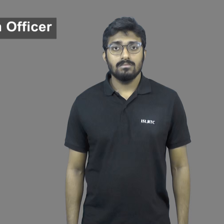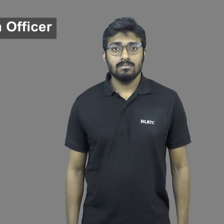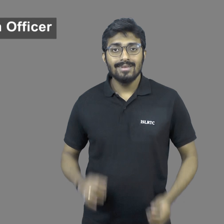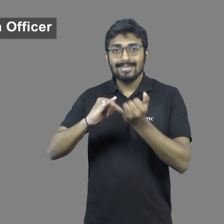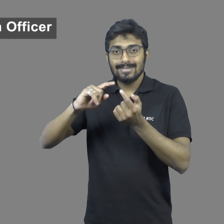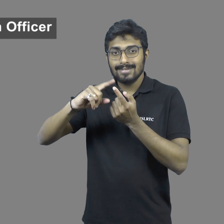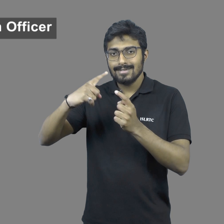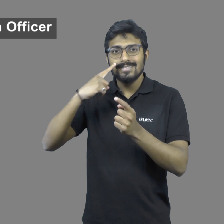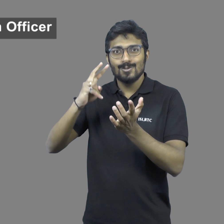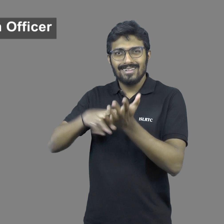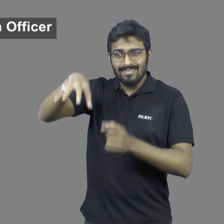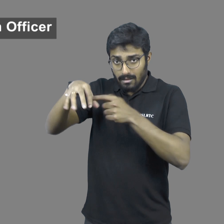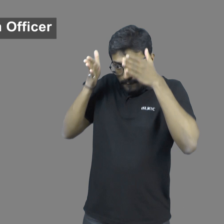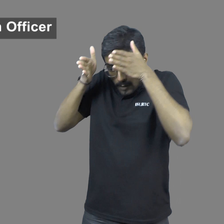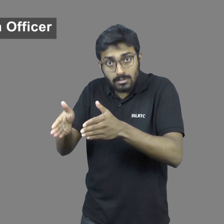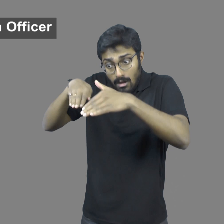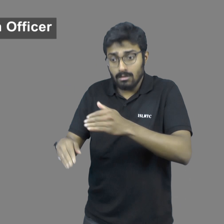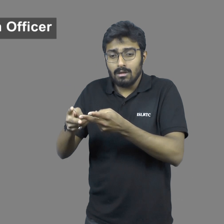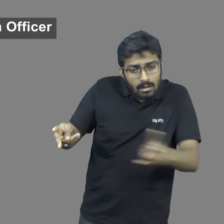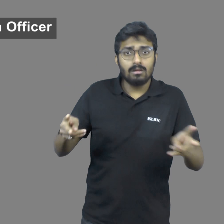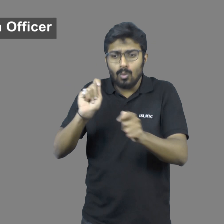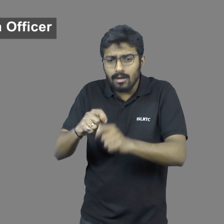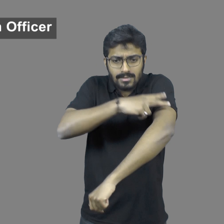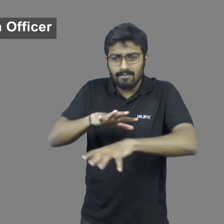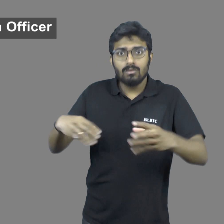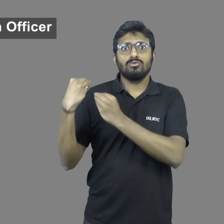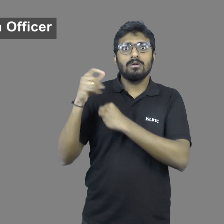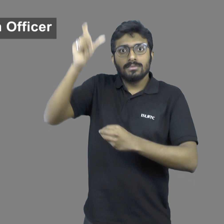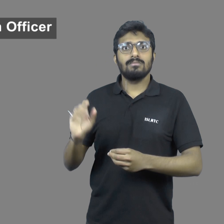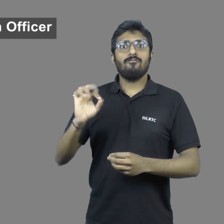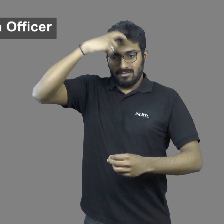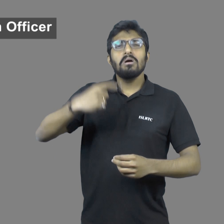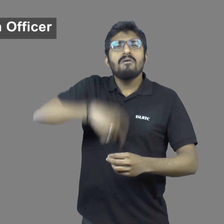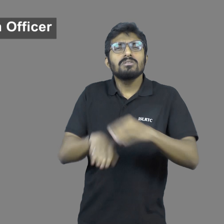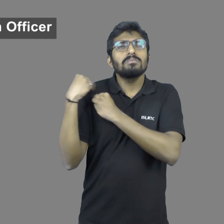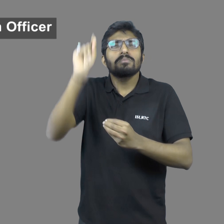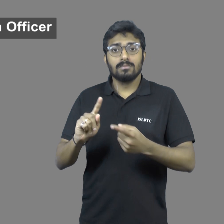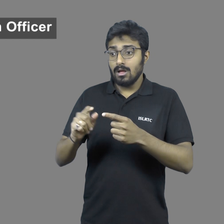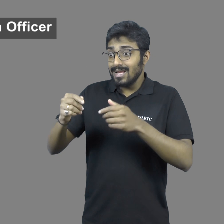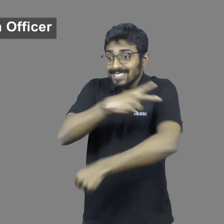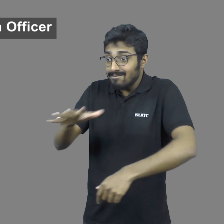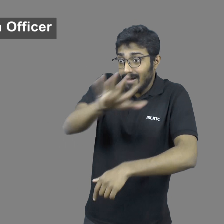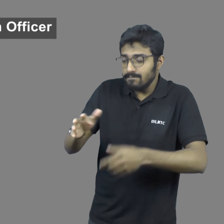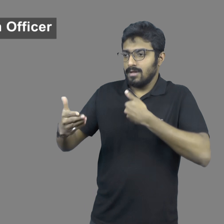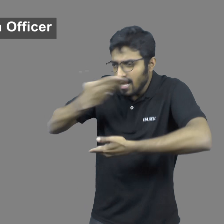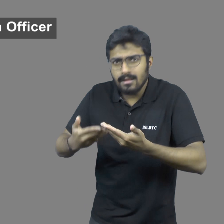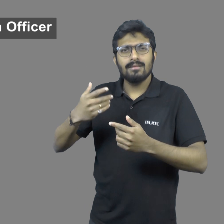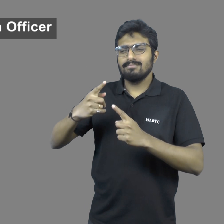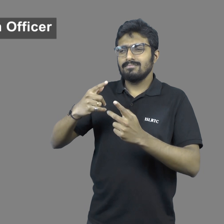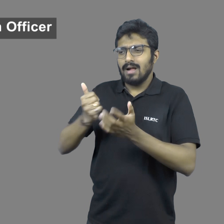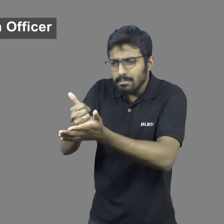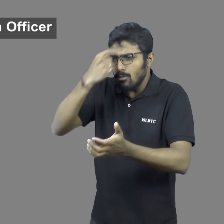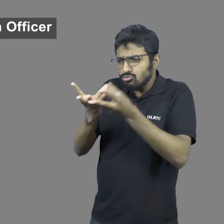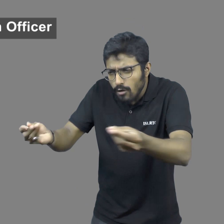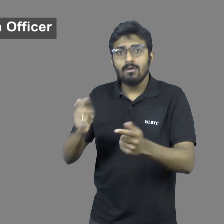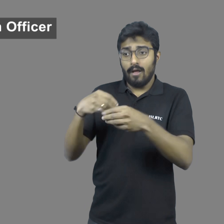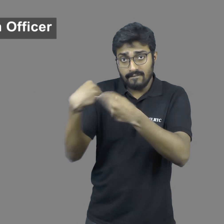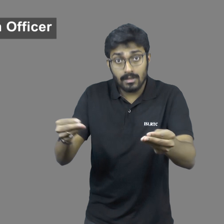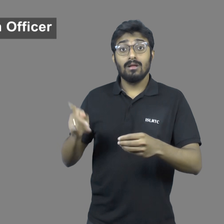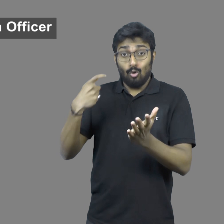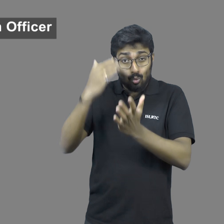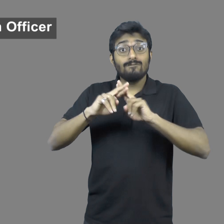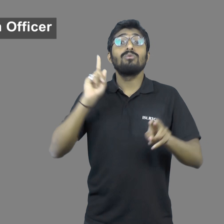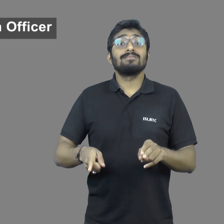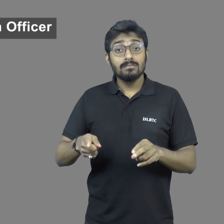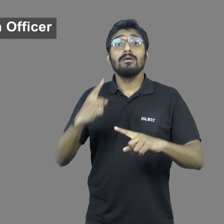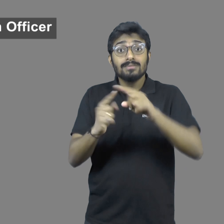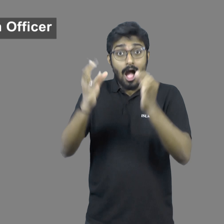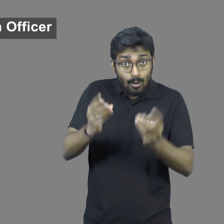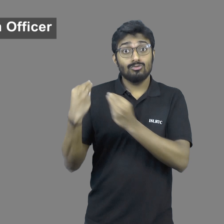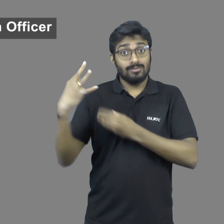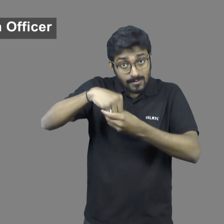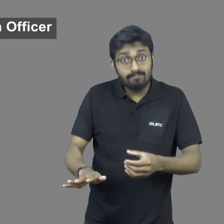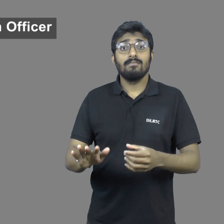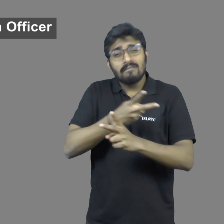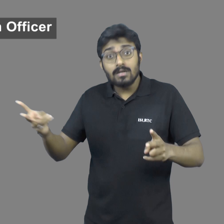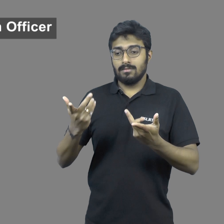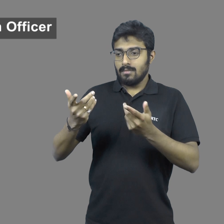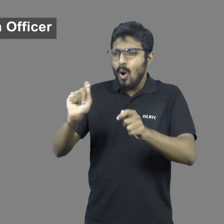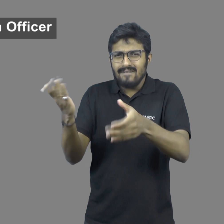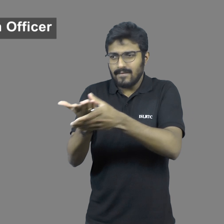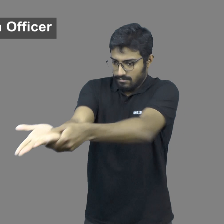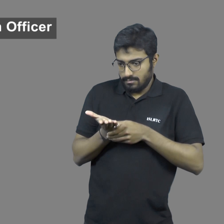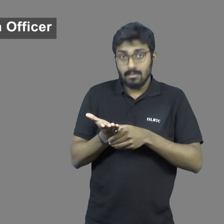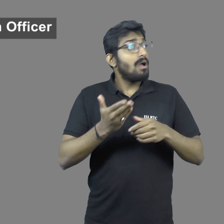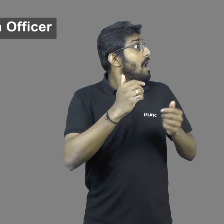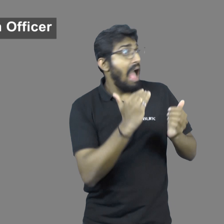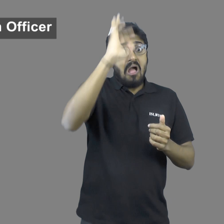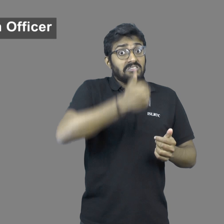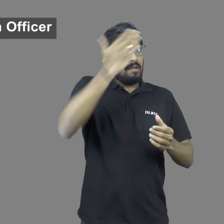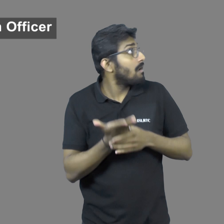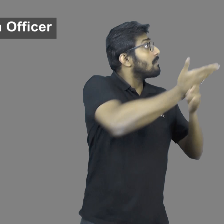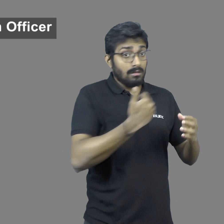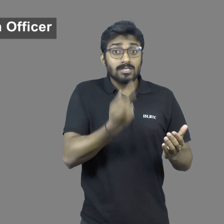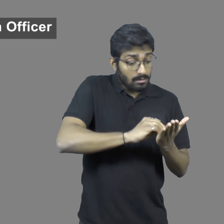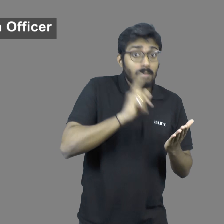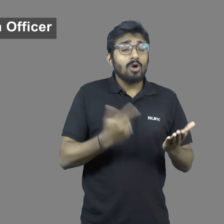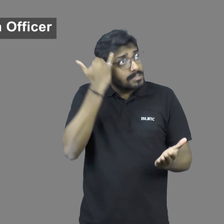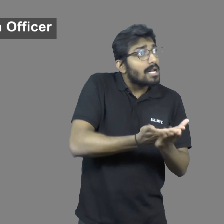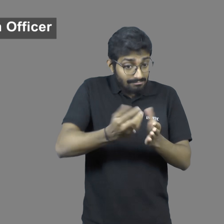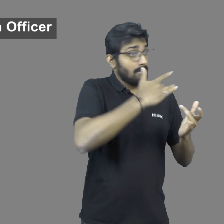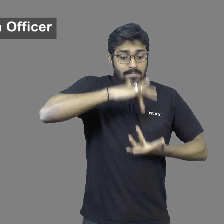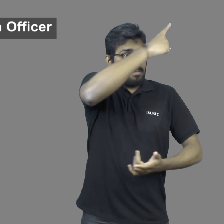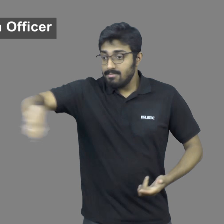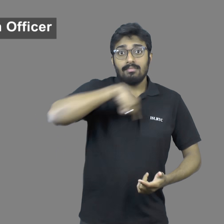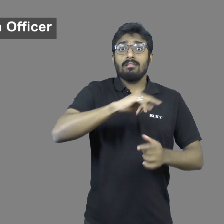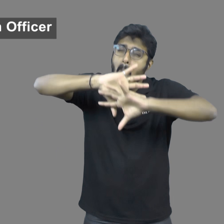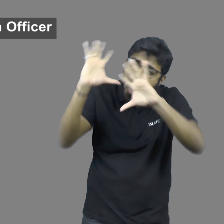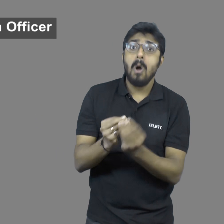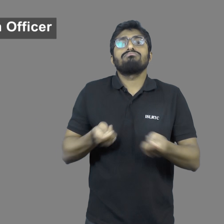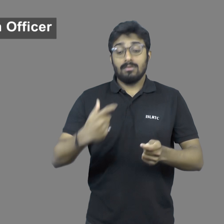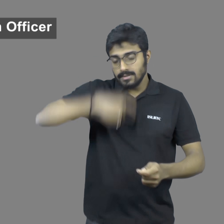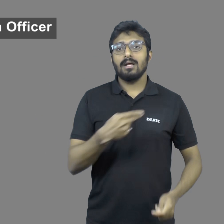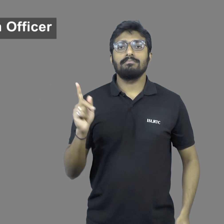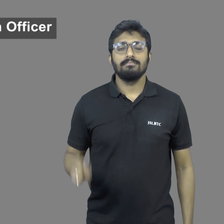Section Officer